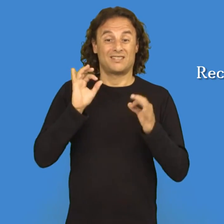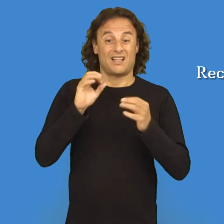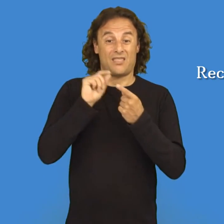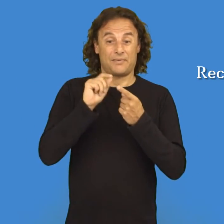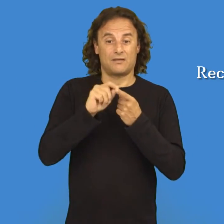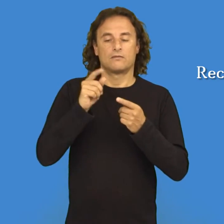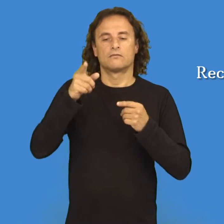diabetes